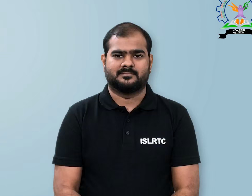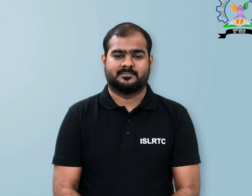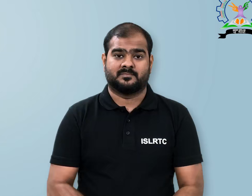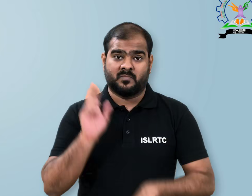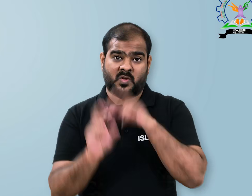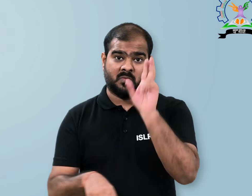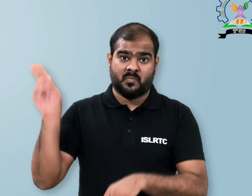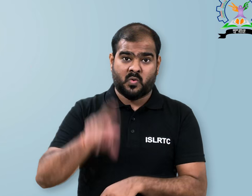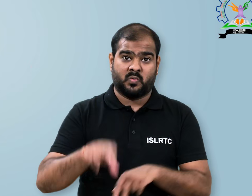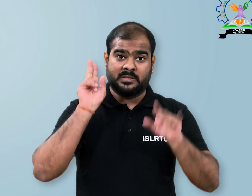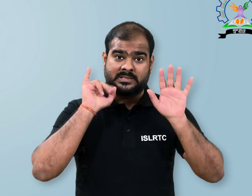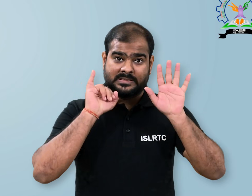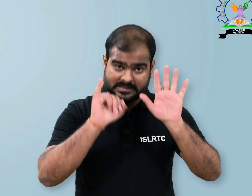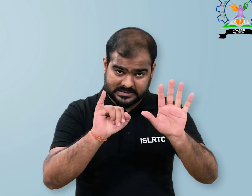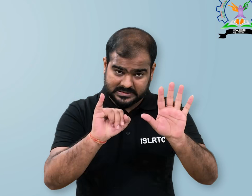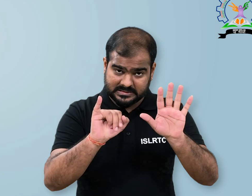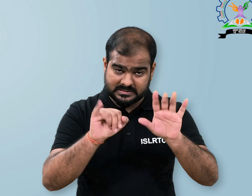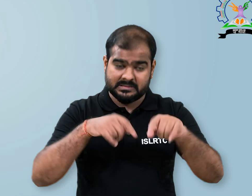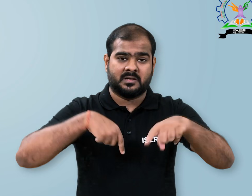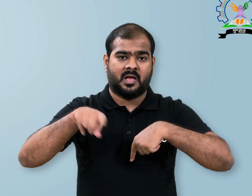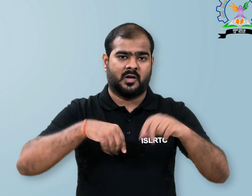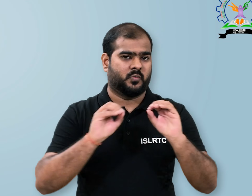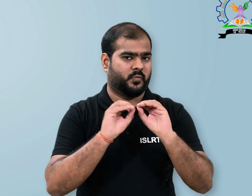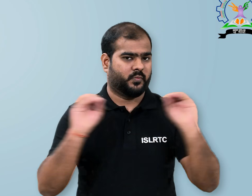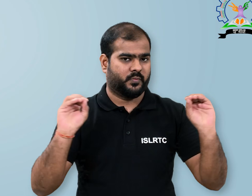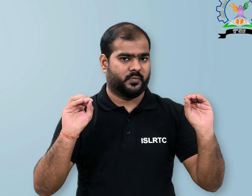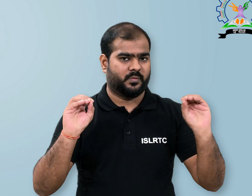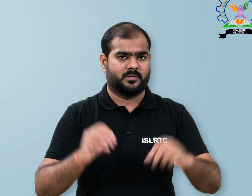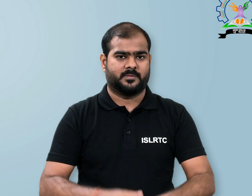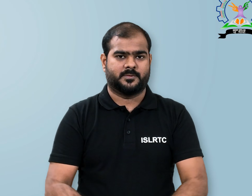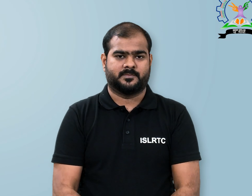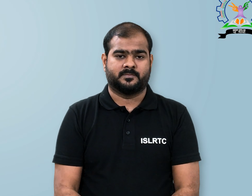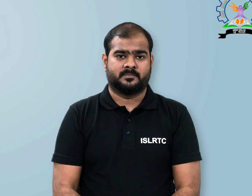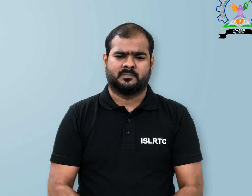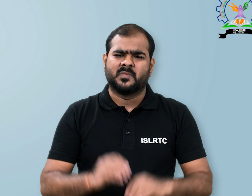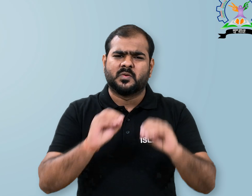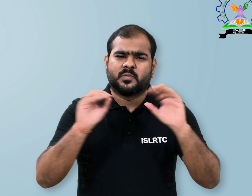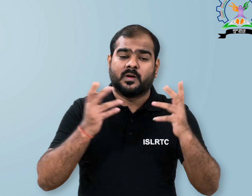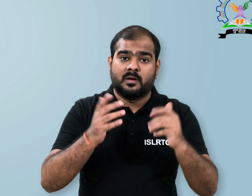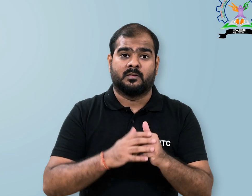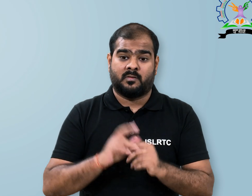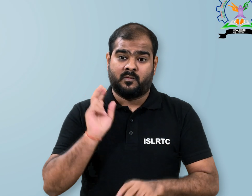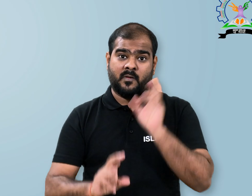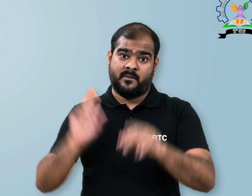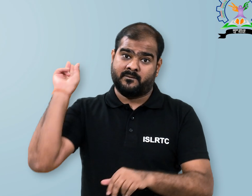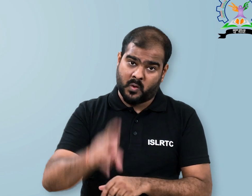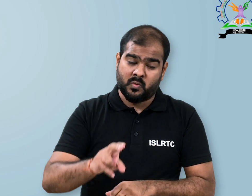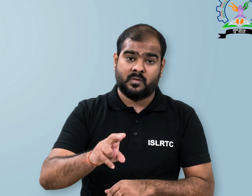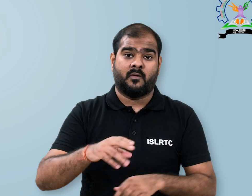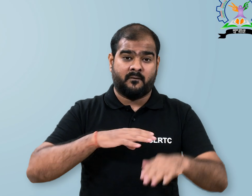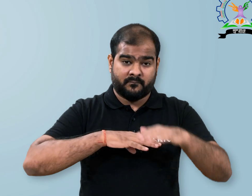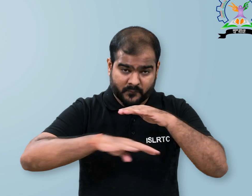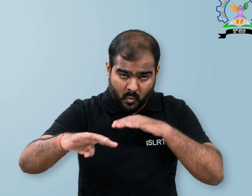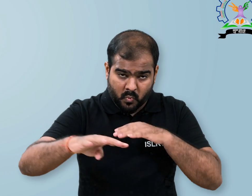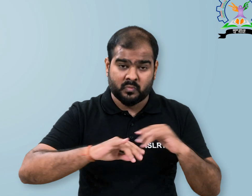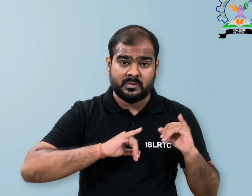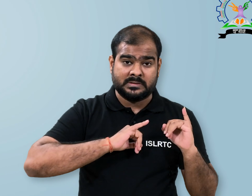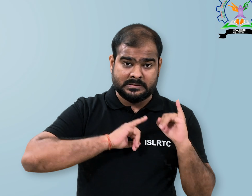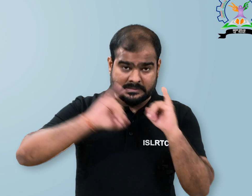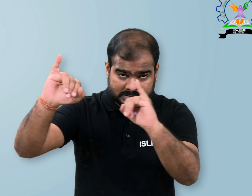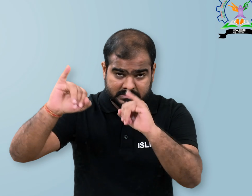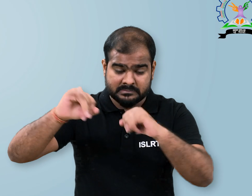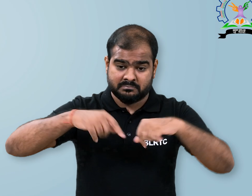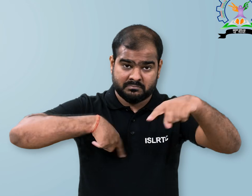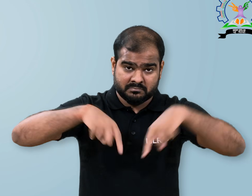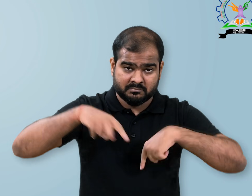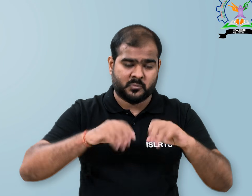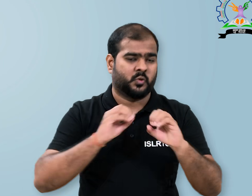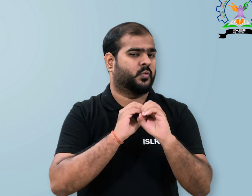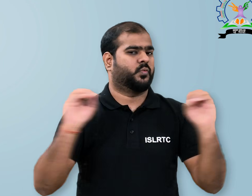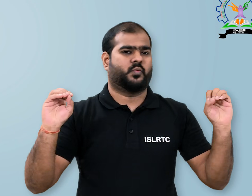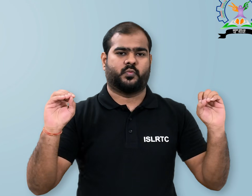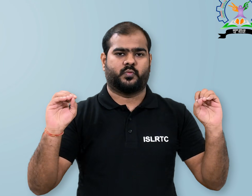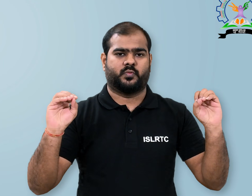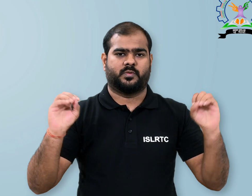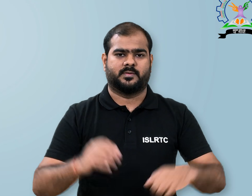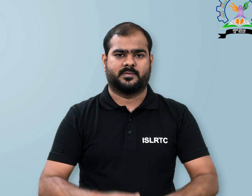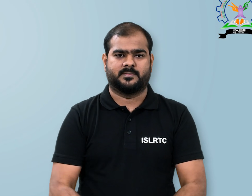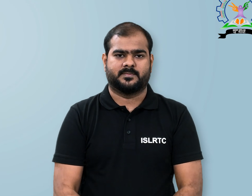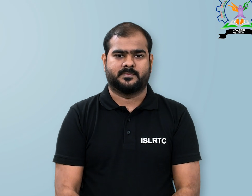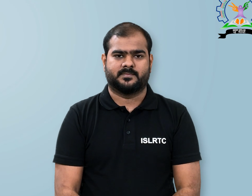Maiden Over An over in which no runs are scored off the bat.